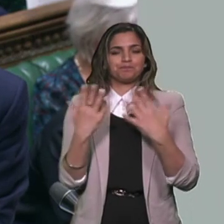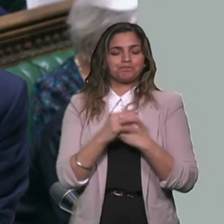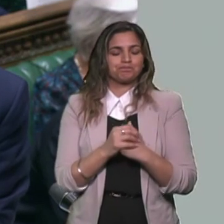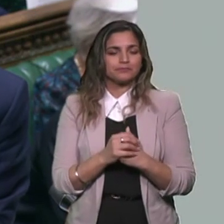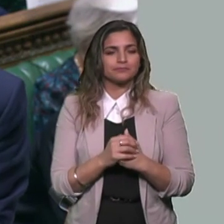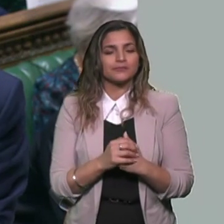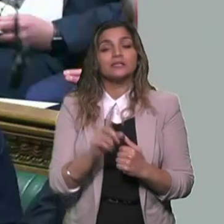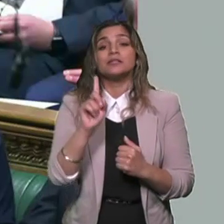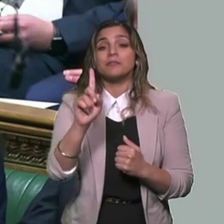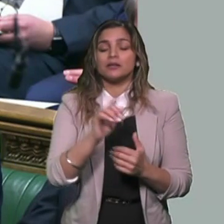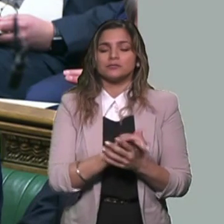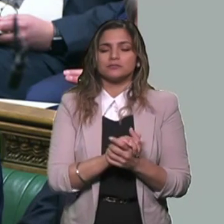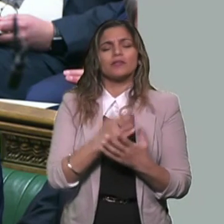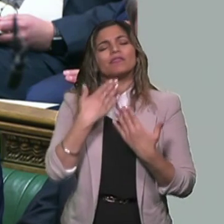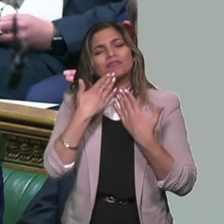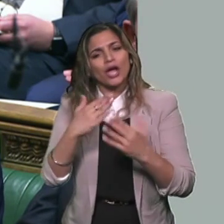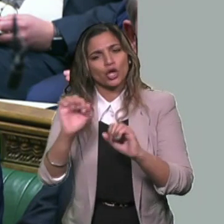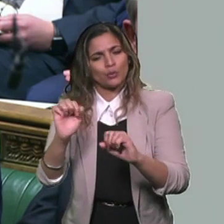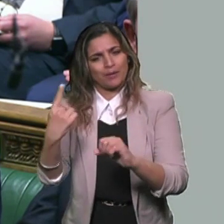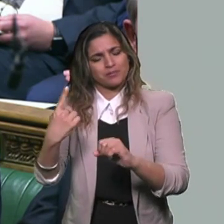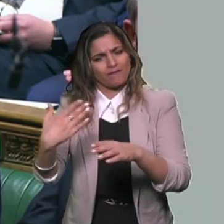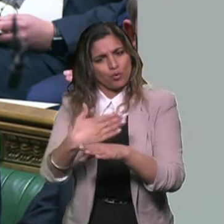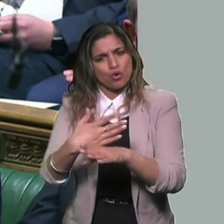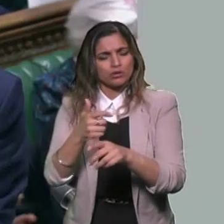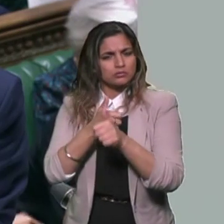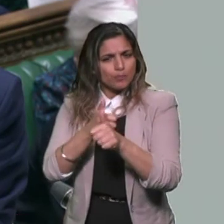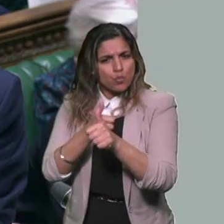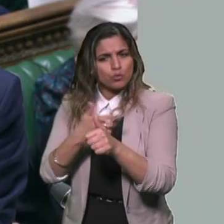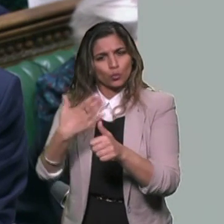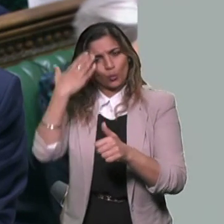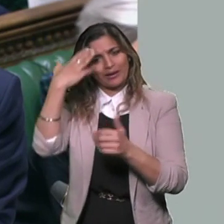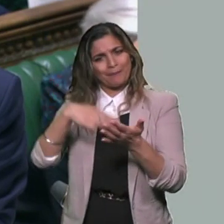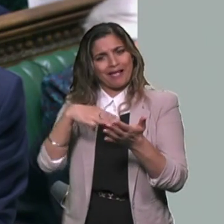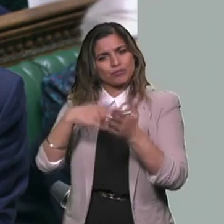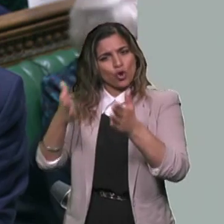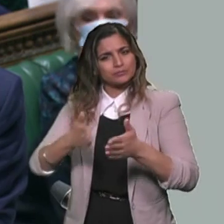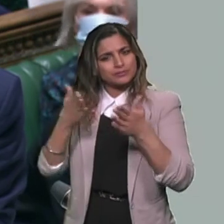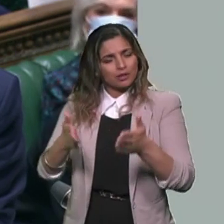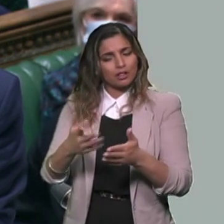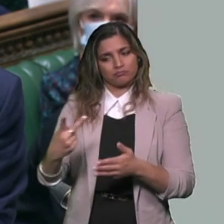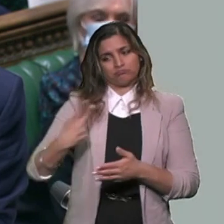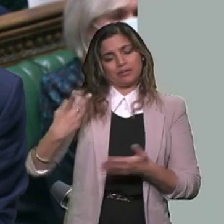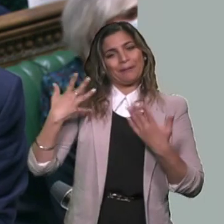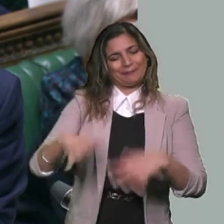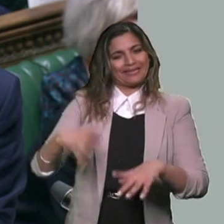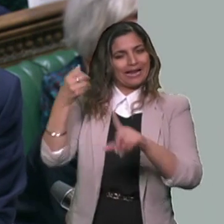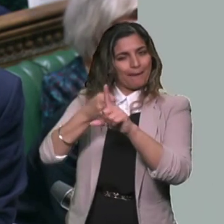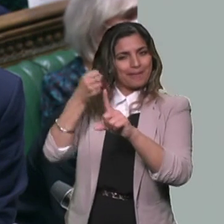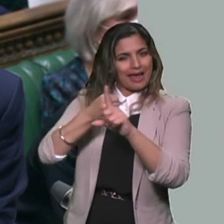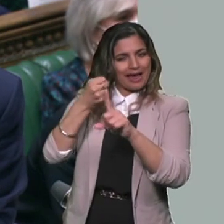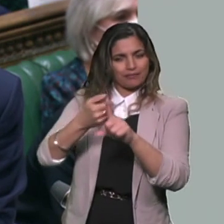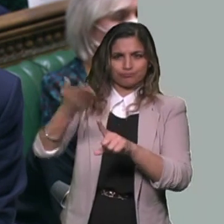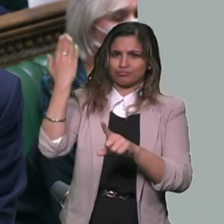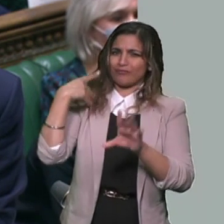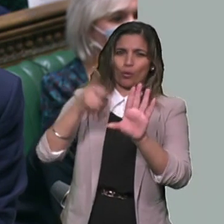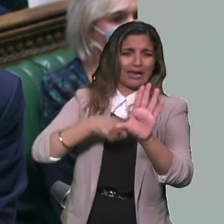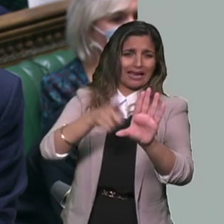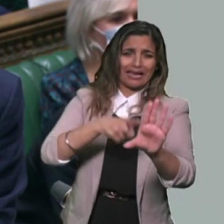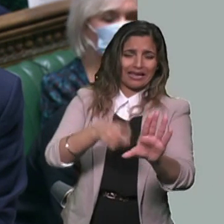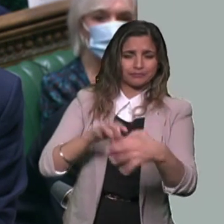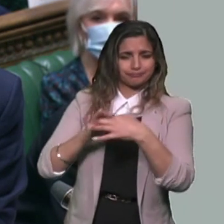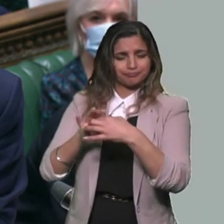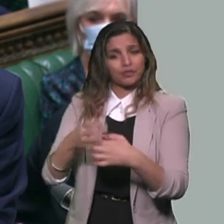I thank him for his work and support for everybody at Queen Mary’s Hospital, which he and I campaigned for, for many years.